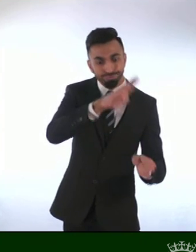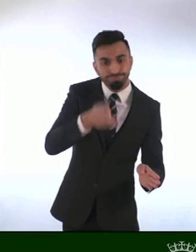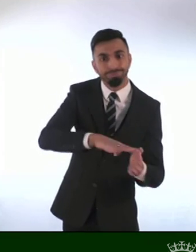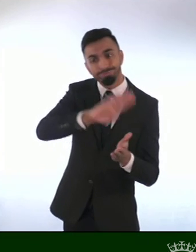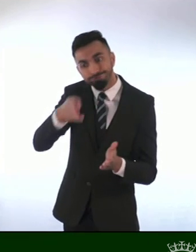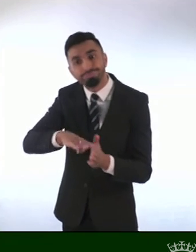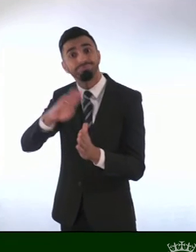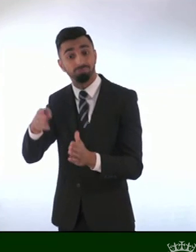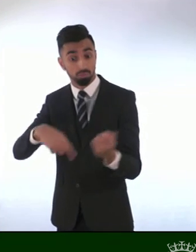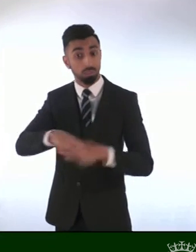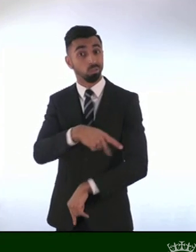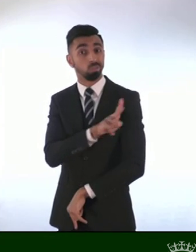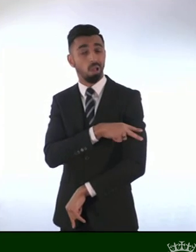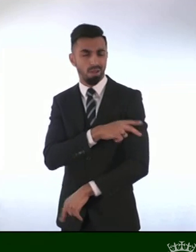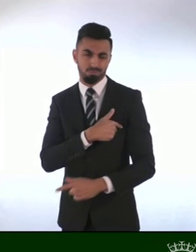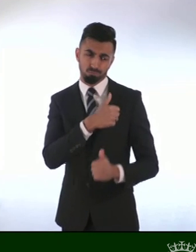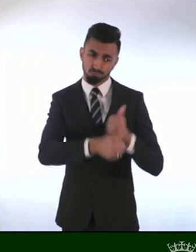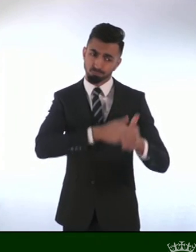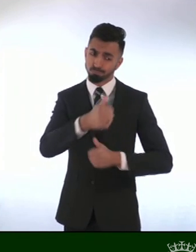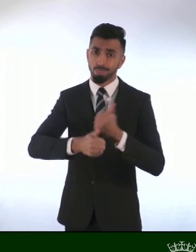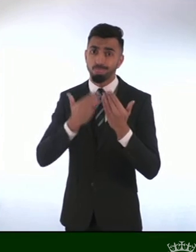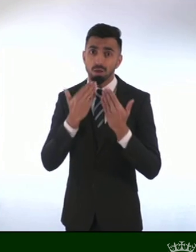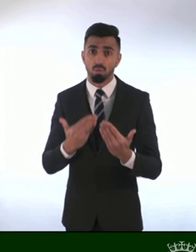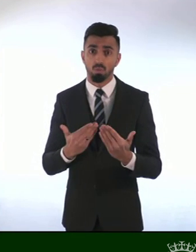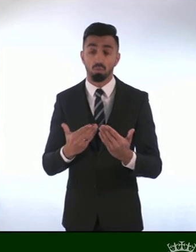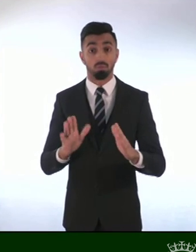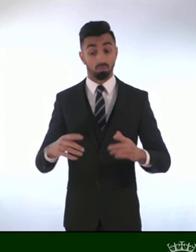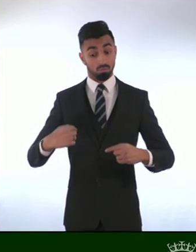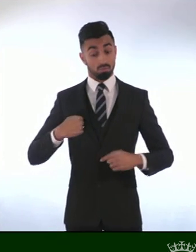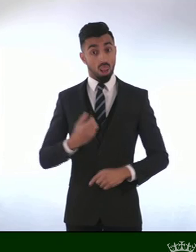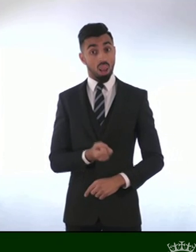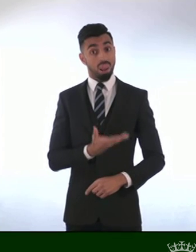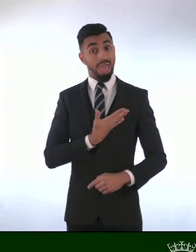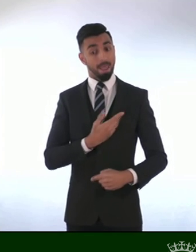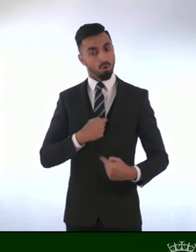We on these Benches will do our duty to hold the Government to account.